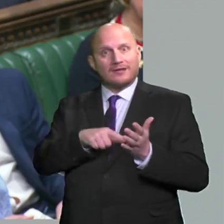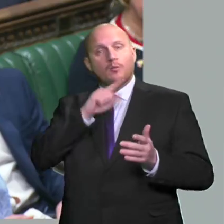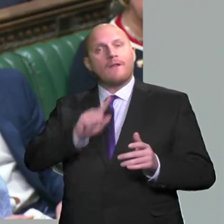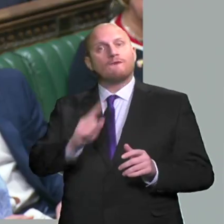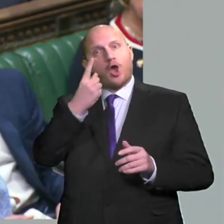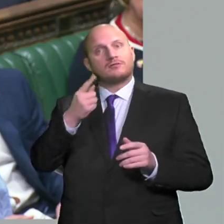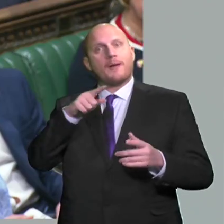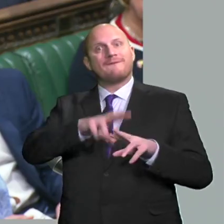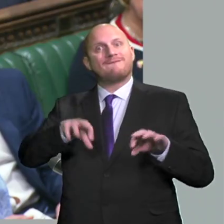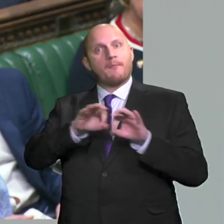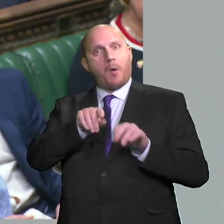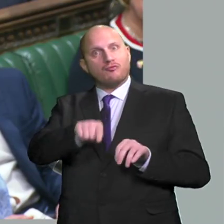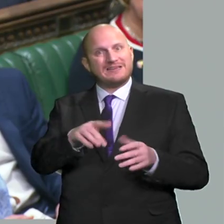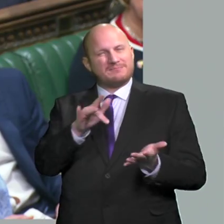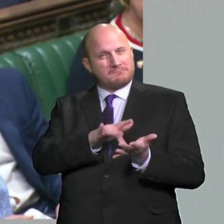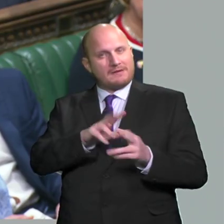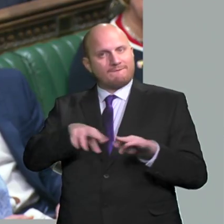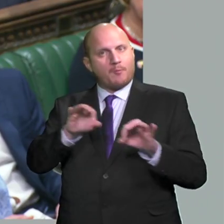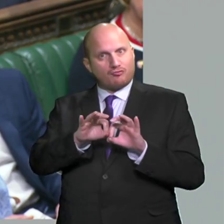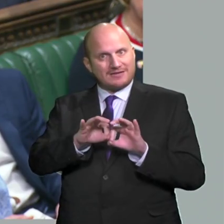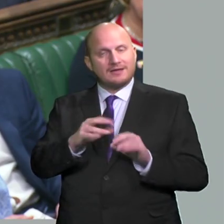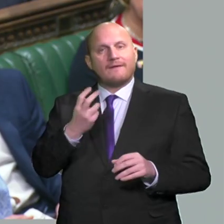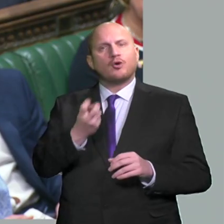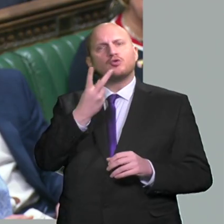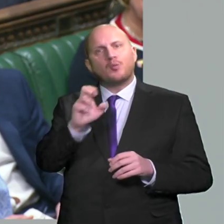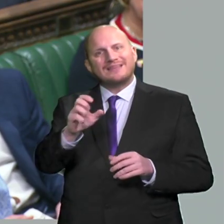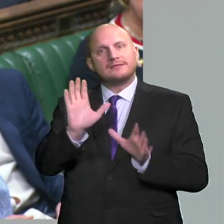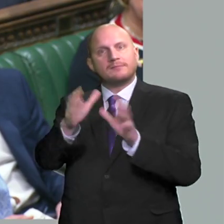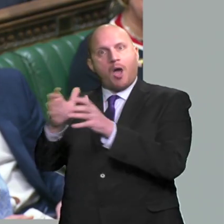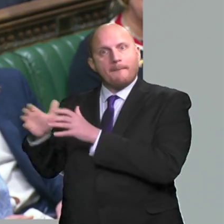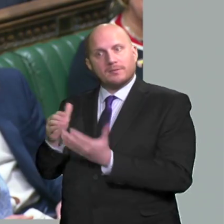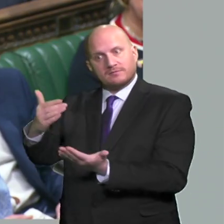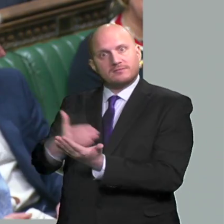It is vital that the 20 Departments listed in the schedule deliver the commitments.